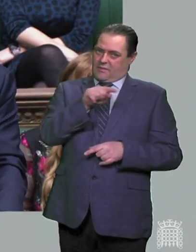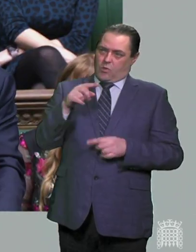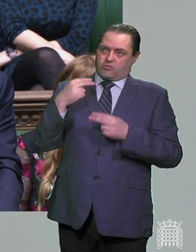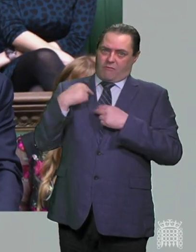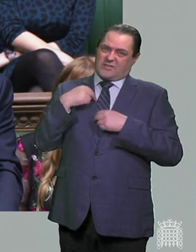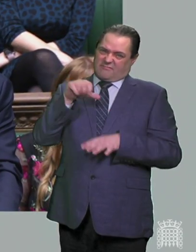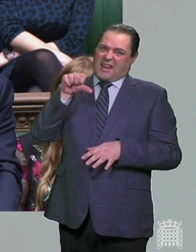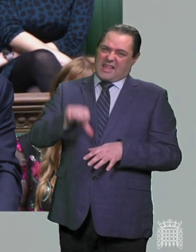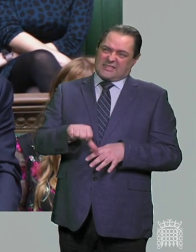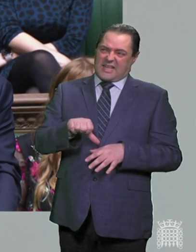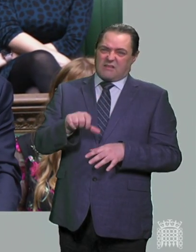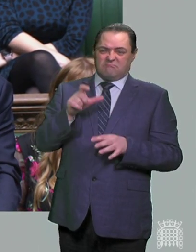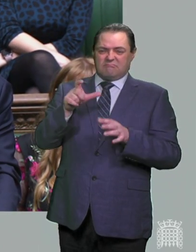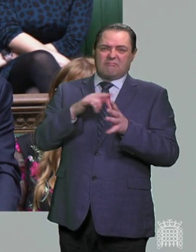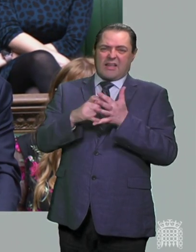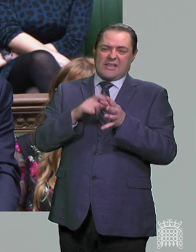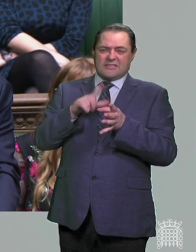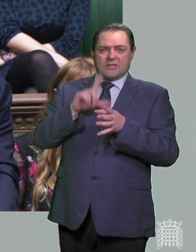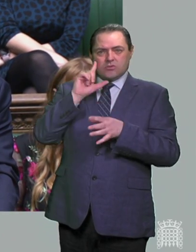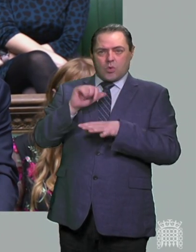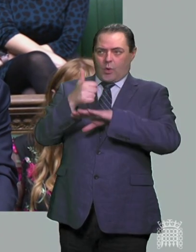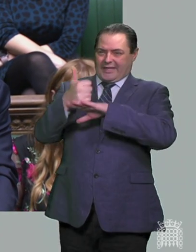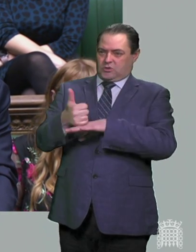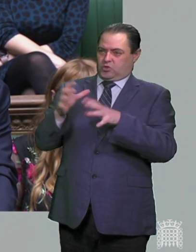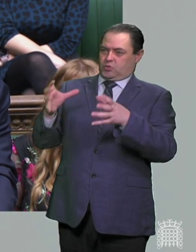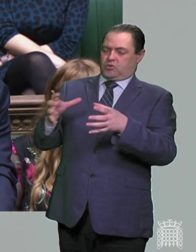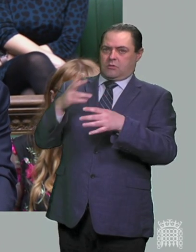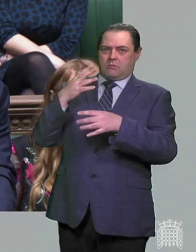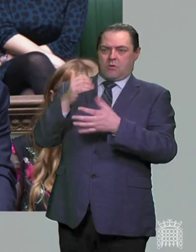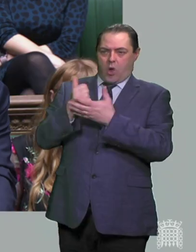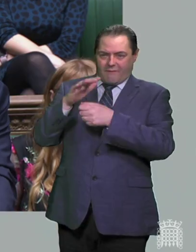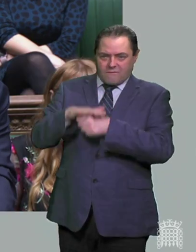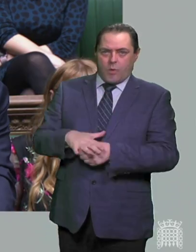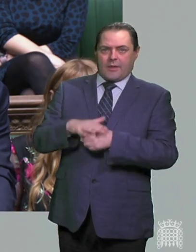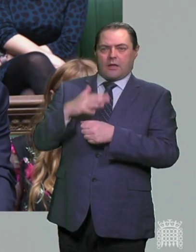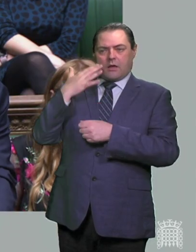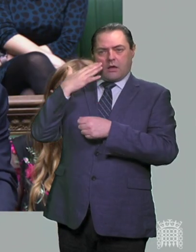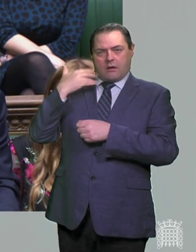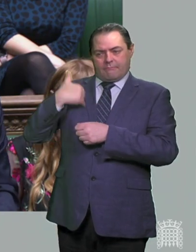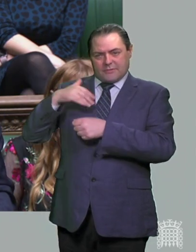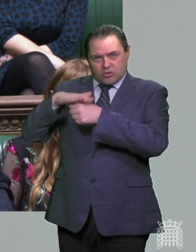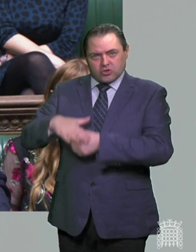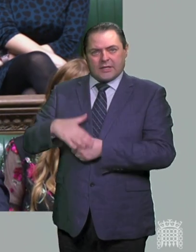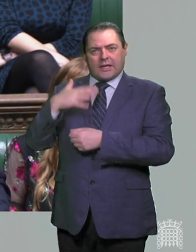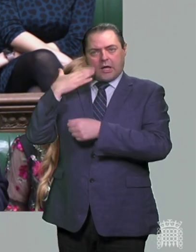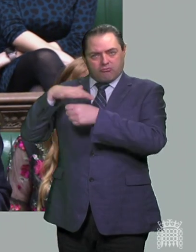Dame Louise Casey found institutional homophobia, misogyny and racism in the Metropolitan police.